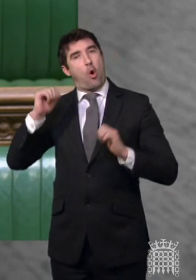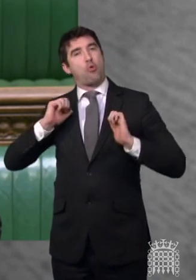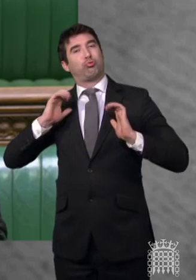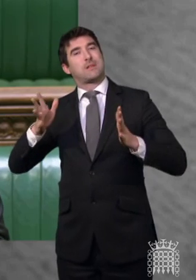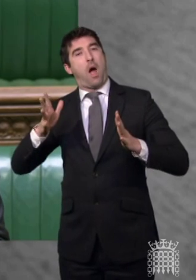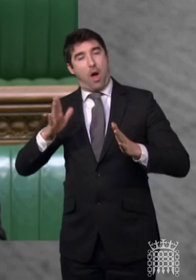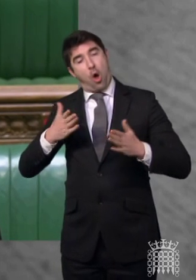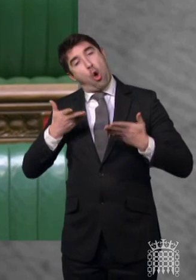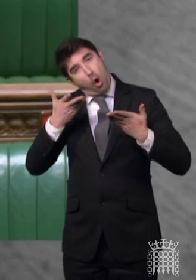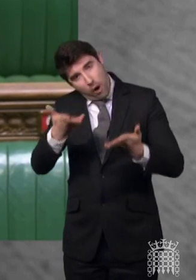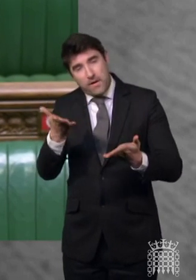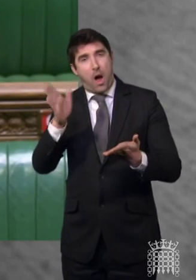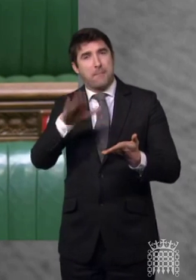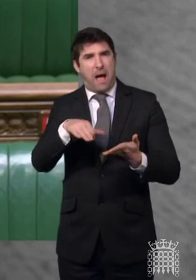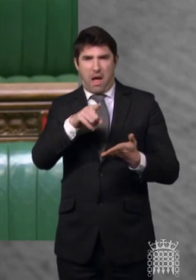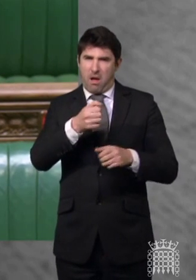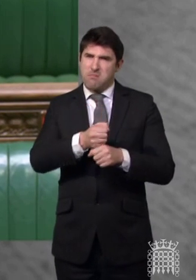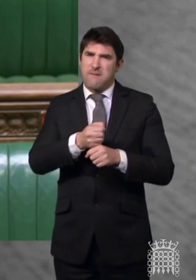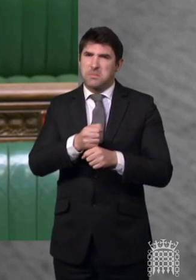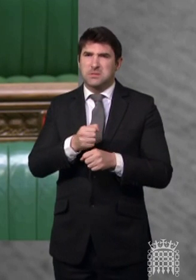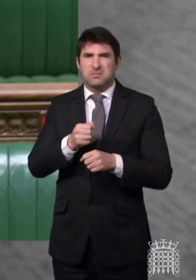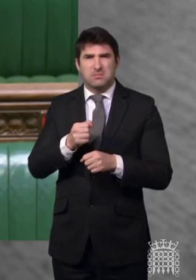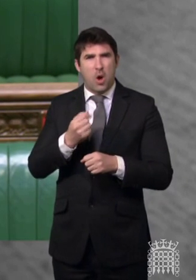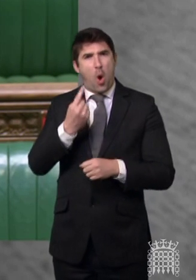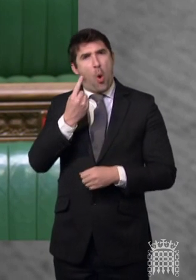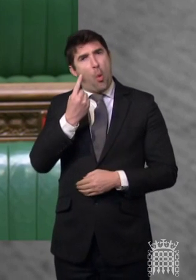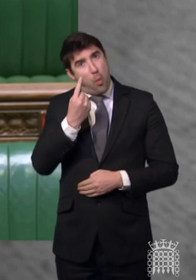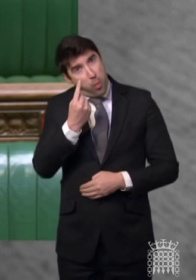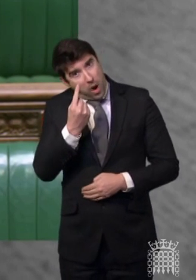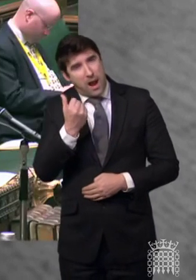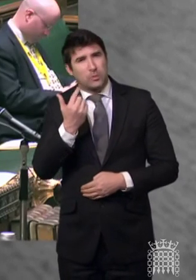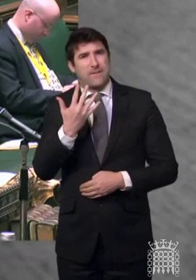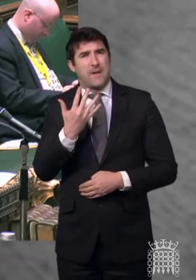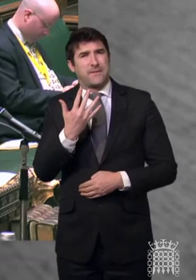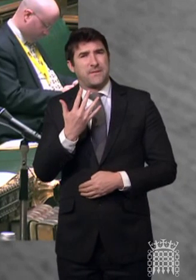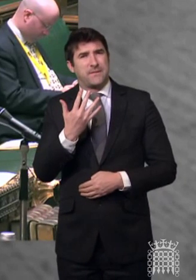Should we not be making full use of this resource, especially to help with vaccination?